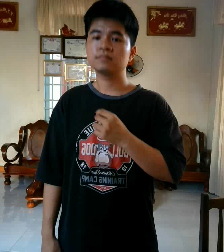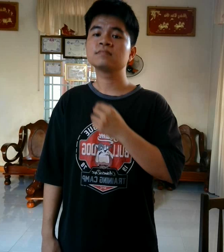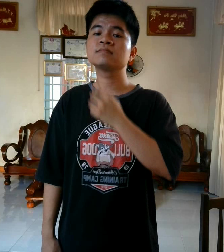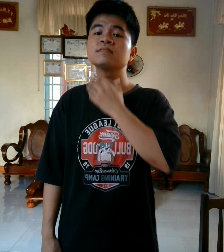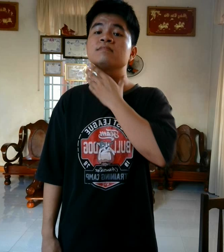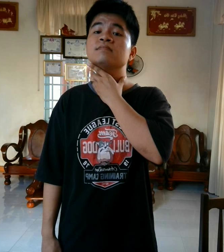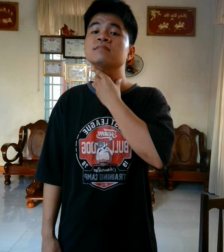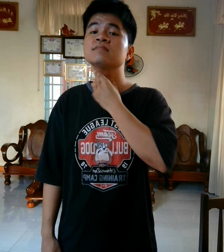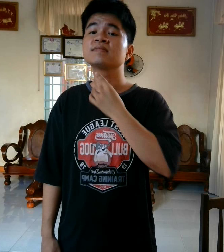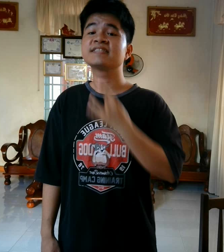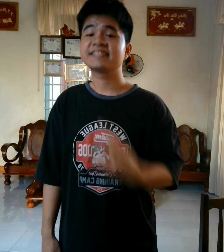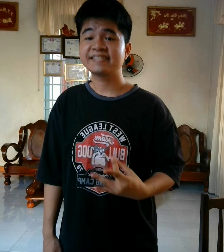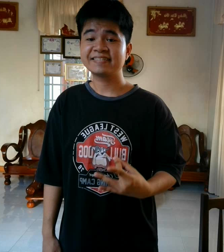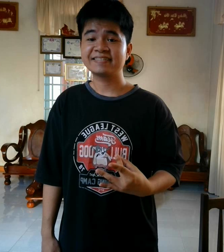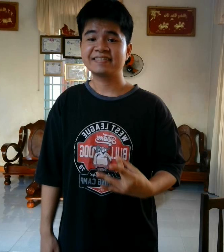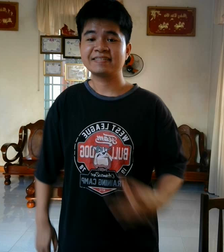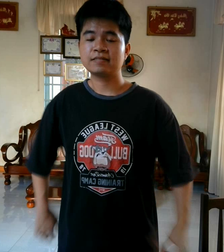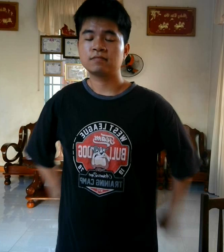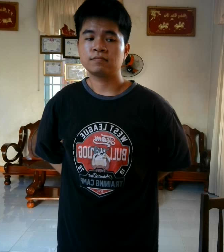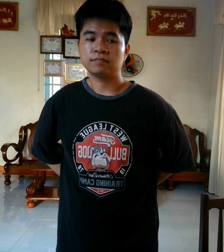thich